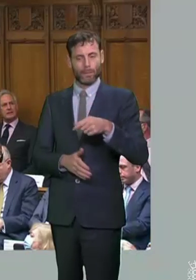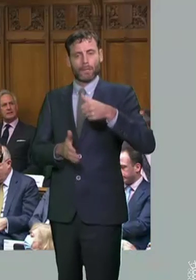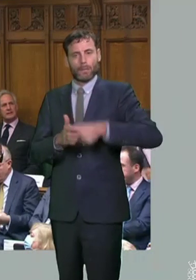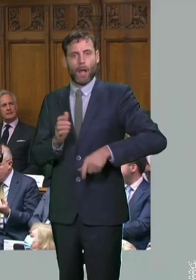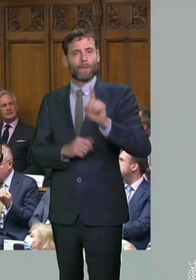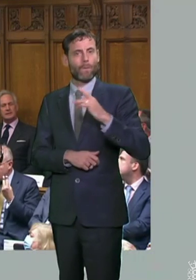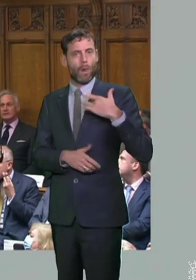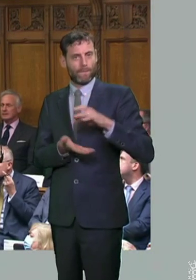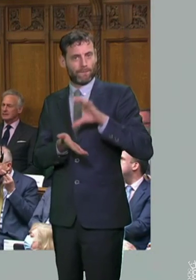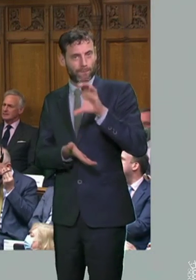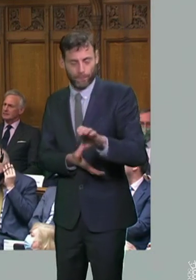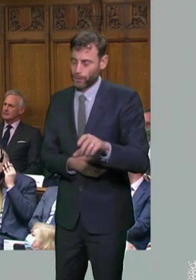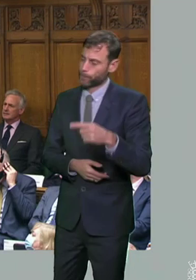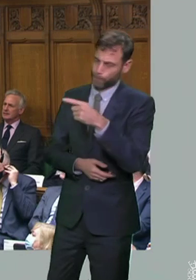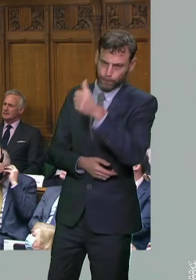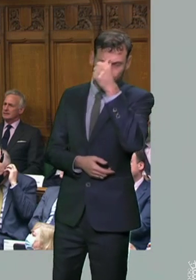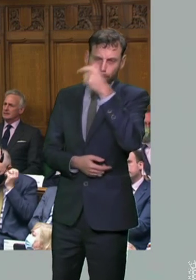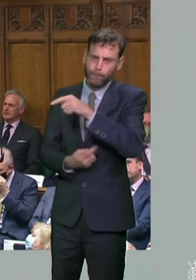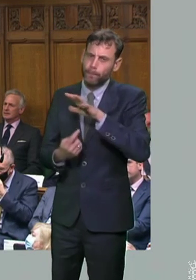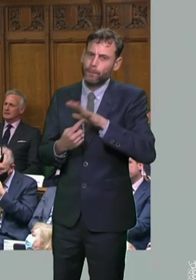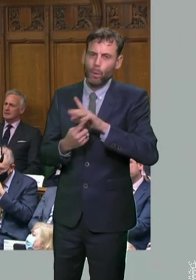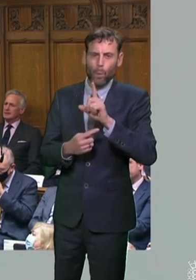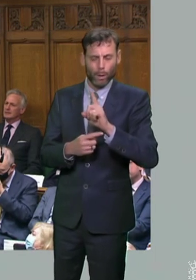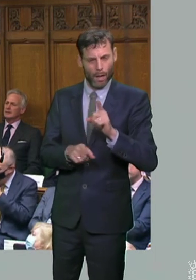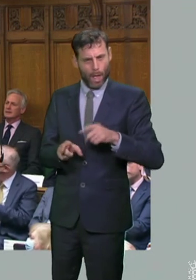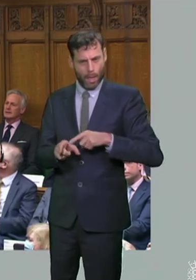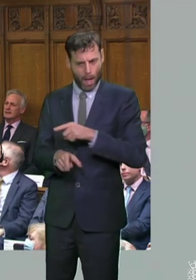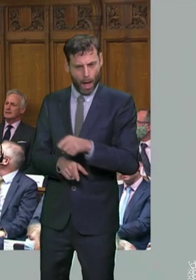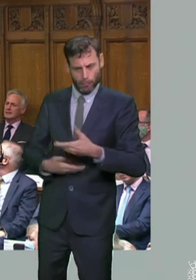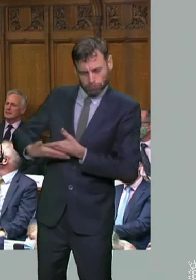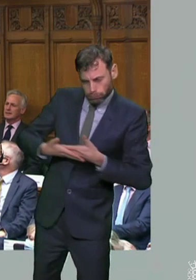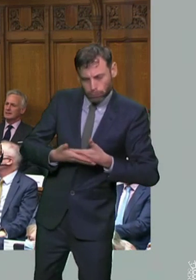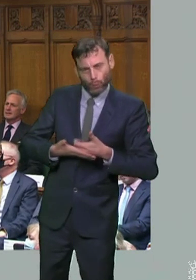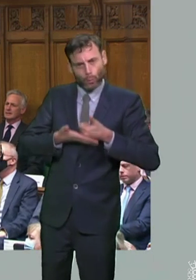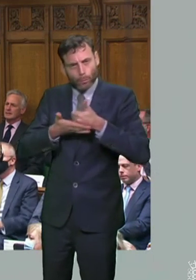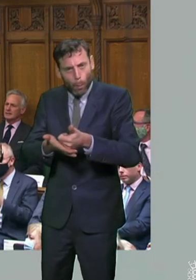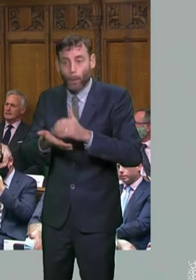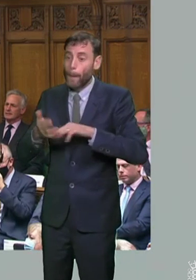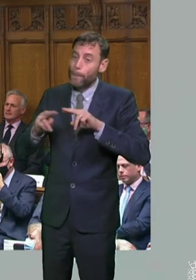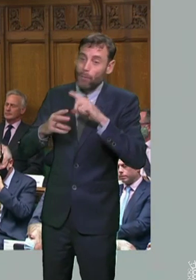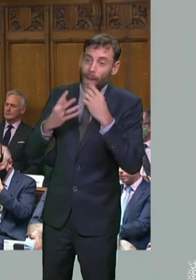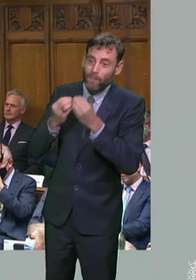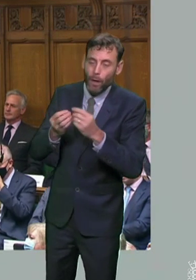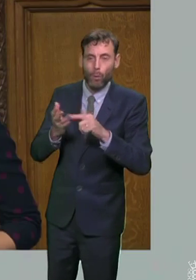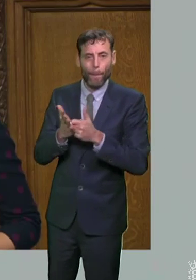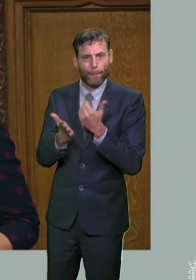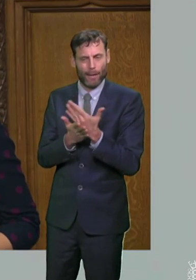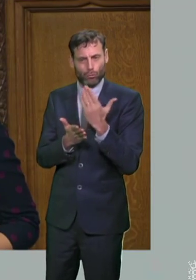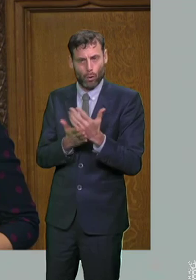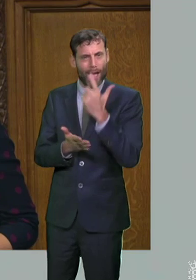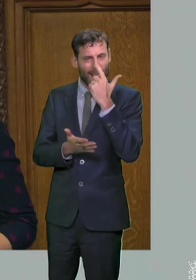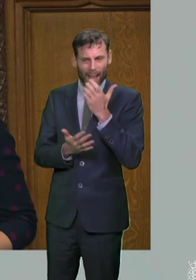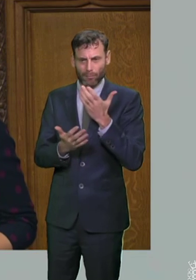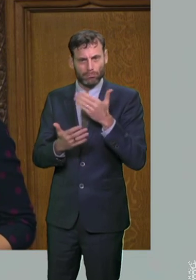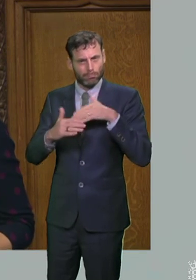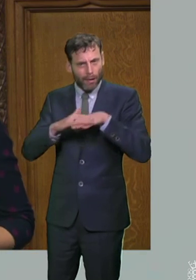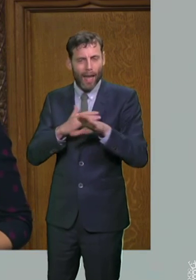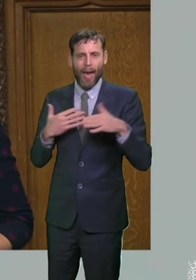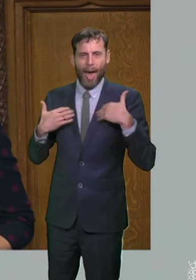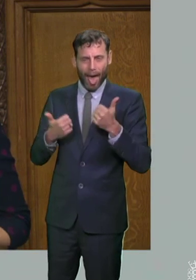My right honourable Friend knows from personal experience how important those early years are, whether we are talking about parenting advice, access to healthcare or age-appropriate theme parks.